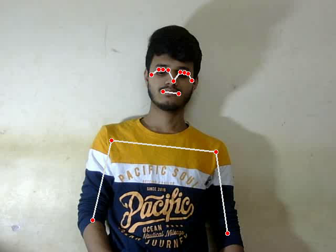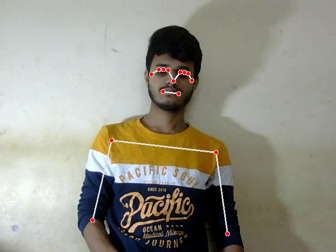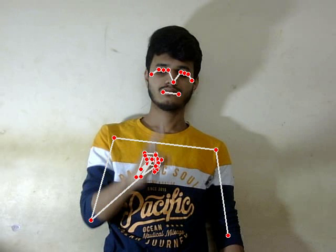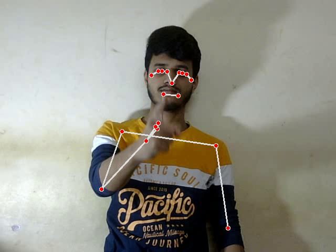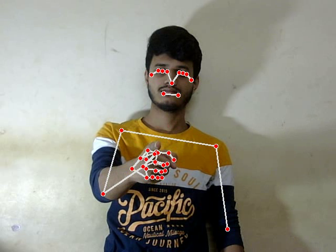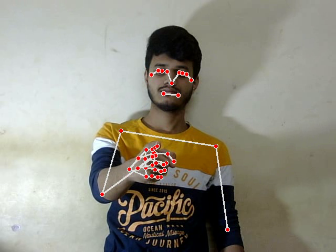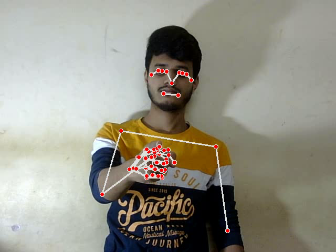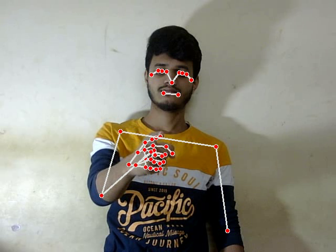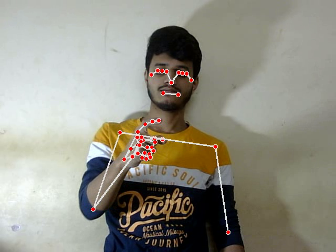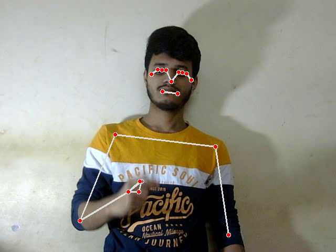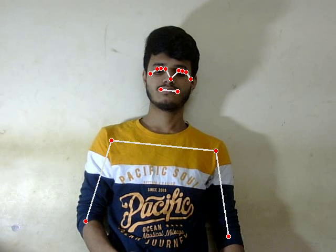you